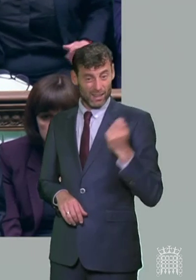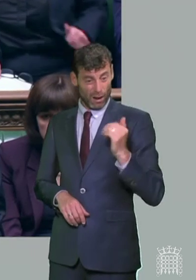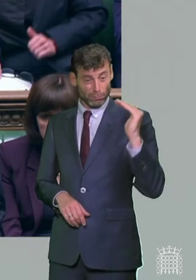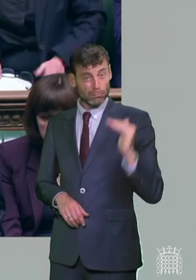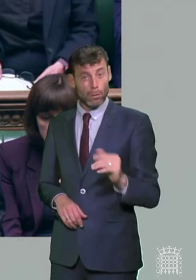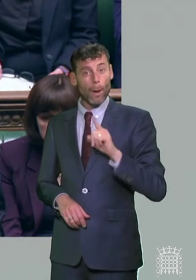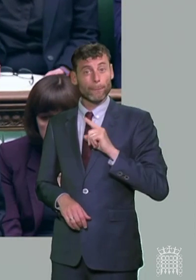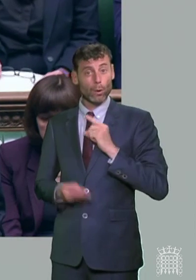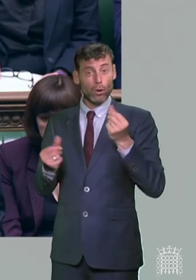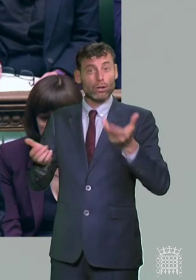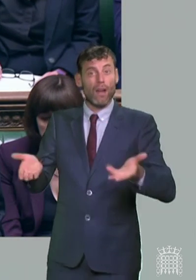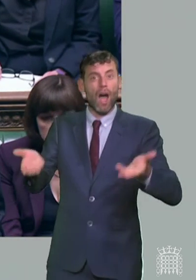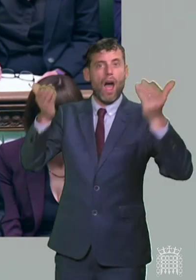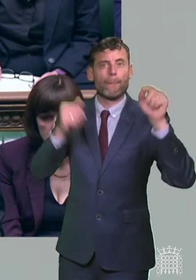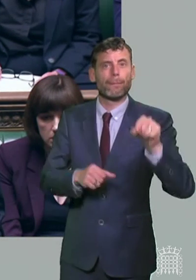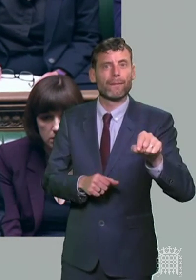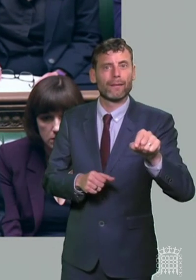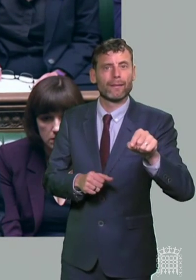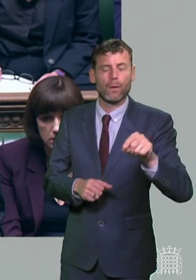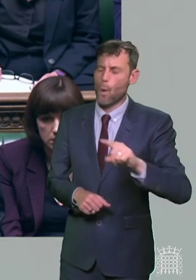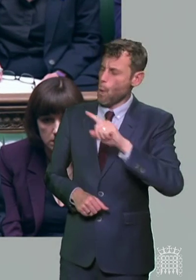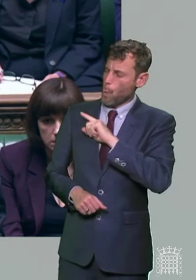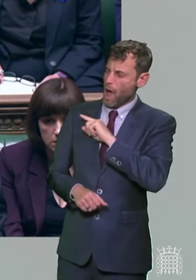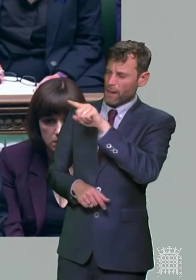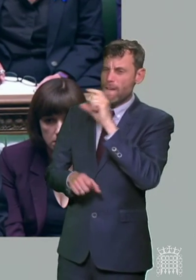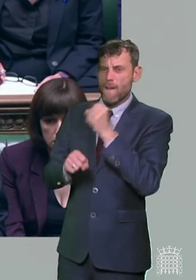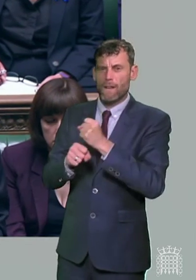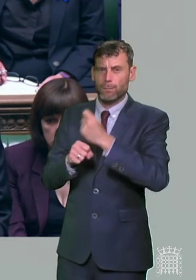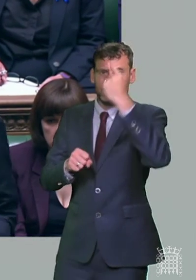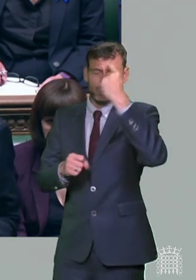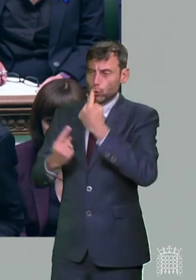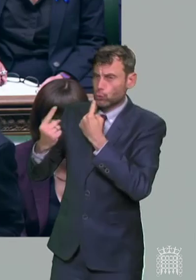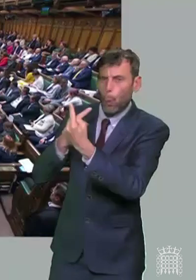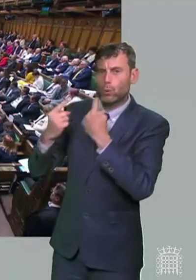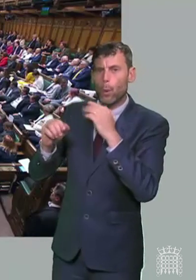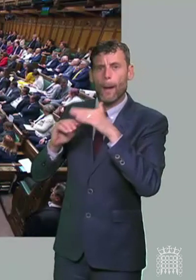Why are his Government more focused on increasing bankers’—